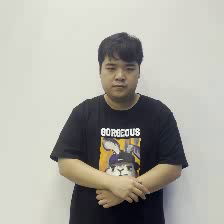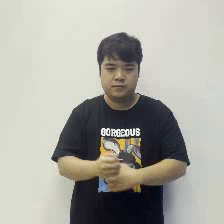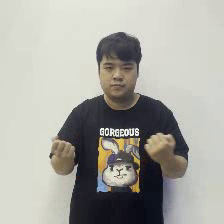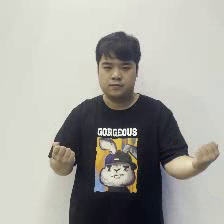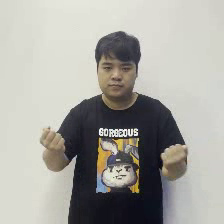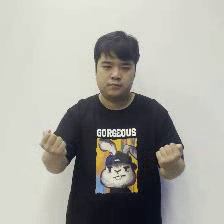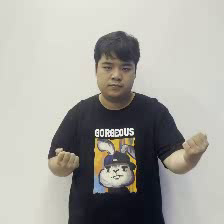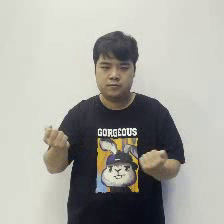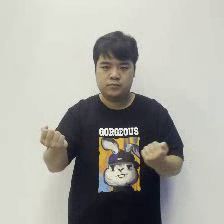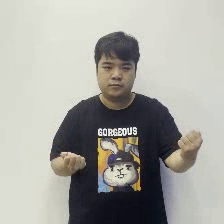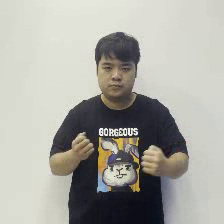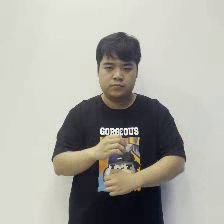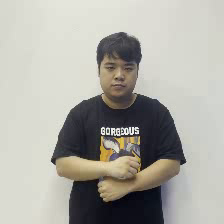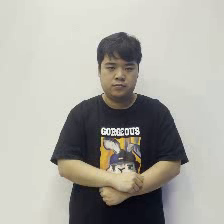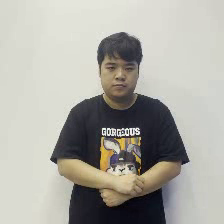Ô tô